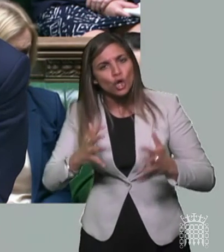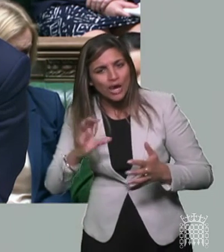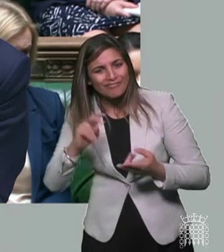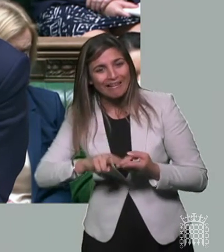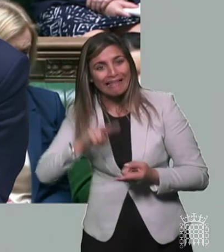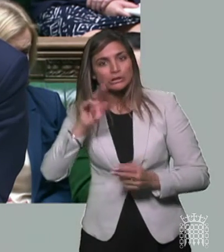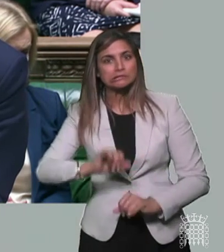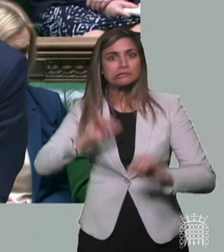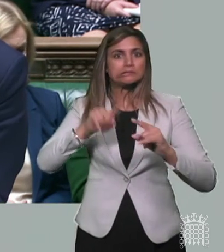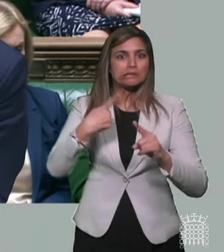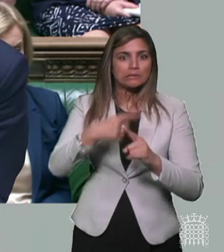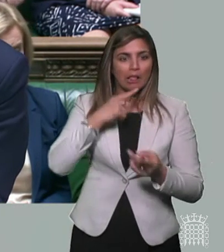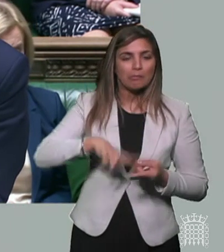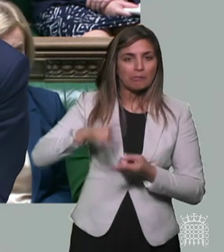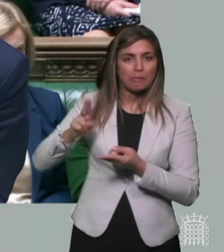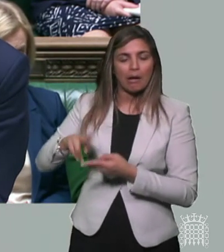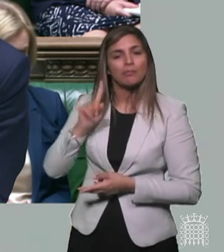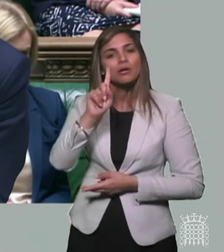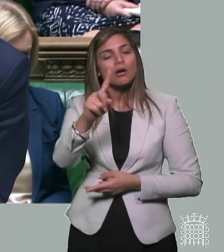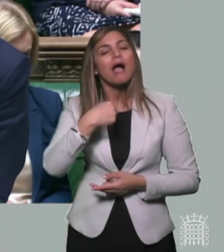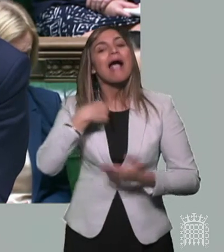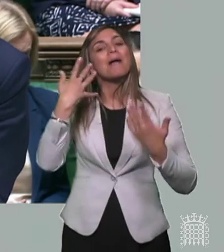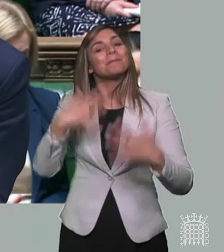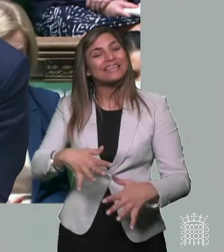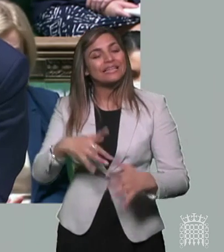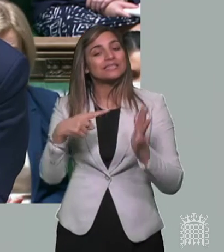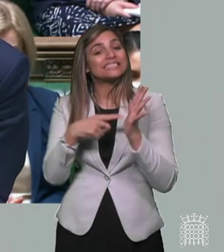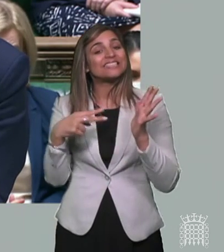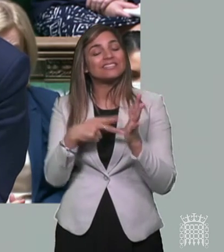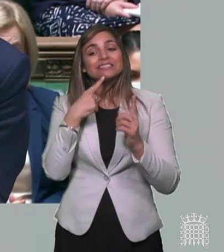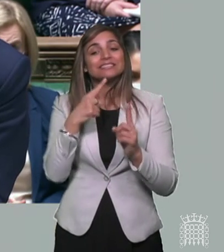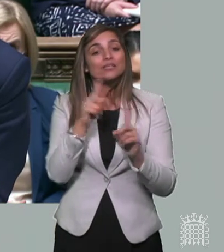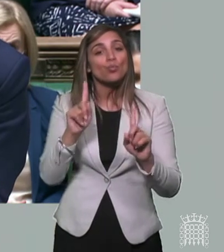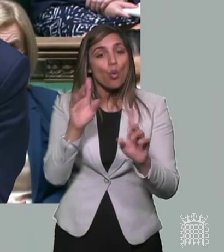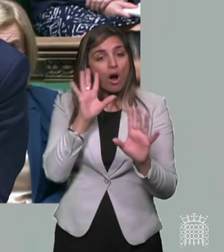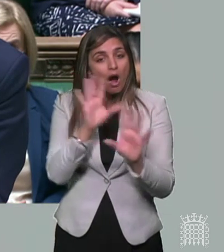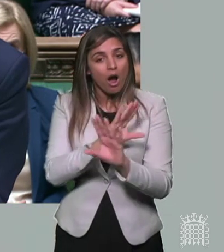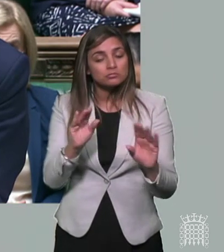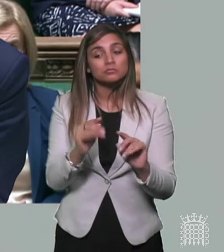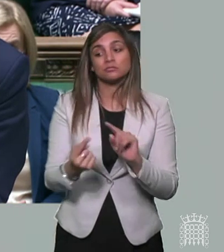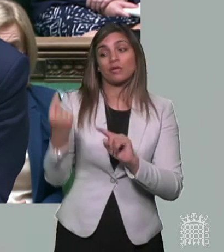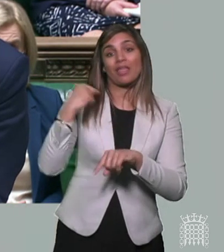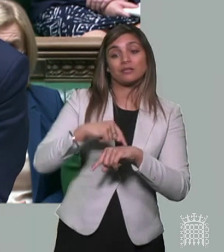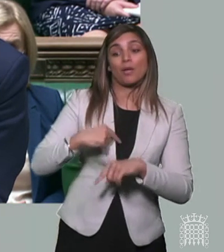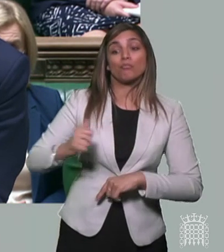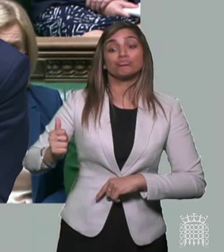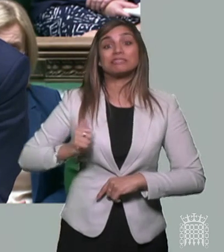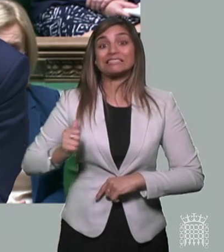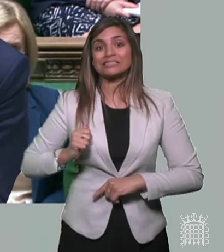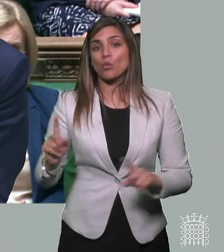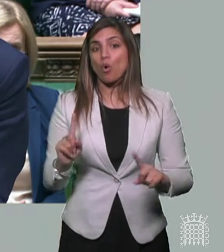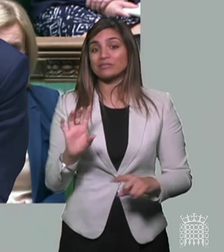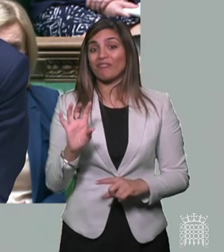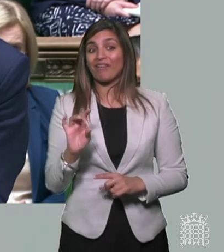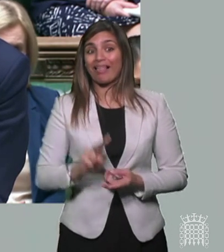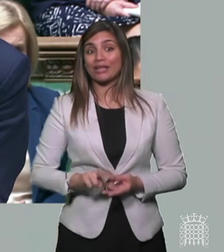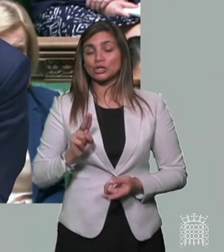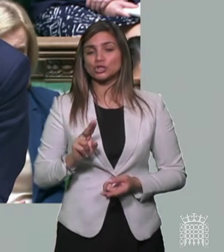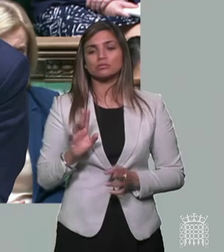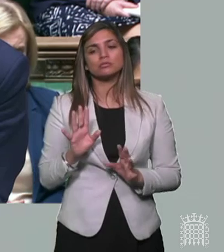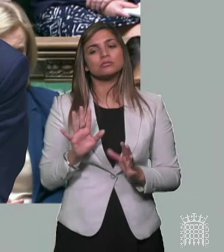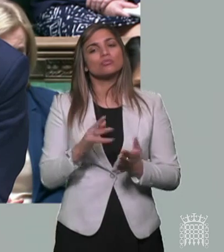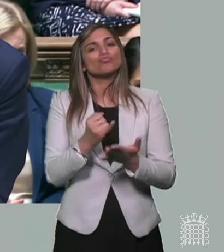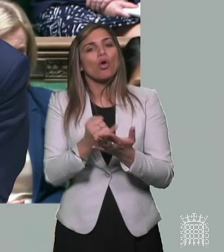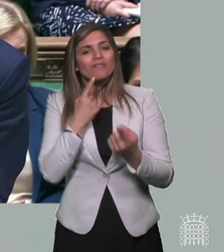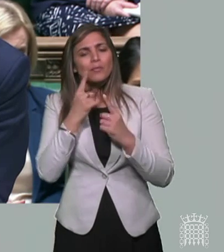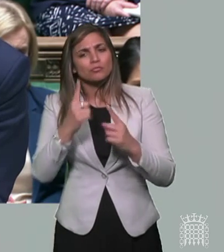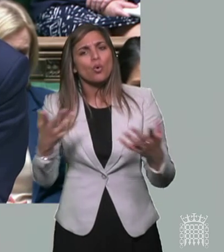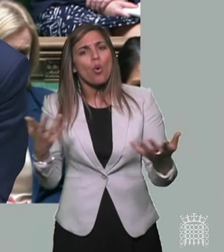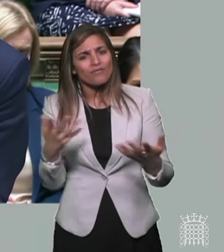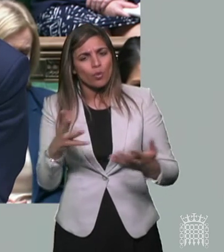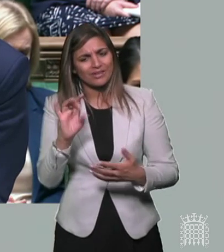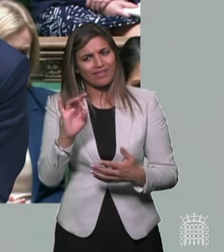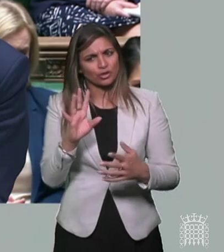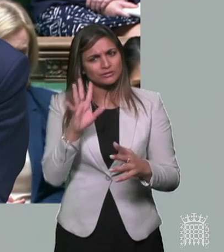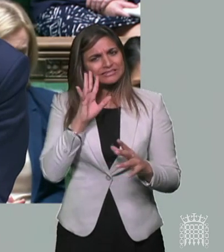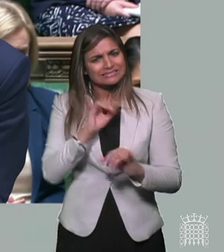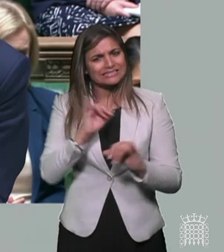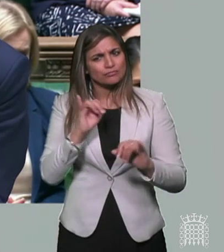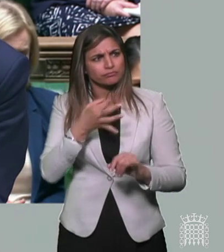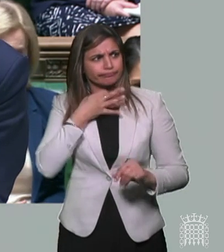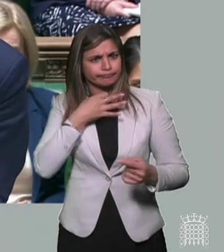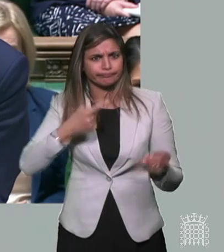What I said, I think on TV, was that some of the predictions then about inflation had not proved well-founded, but clearly inflation is a serious risk.